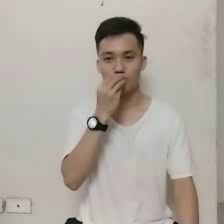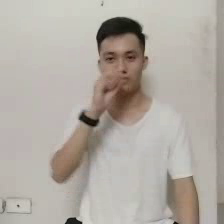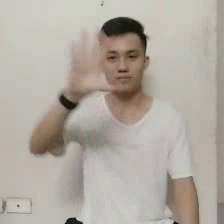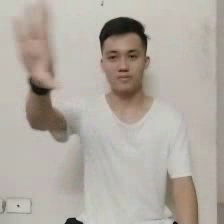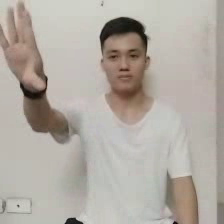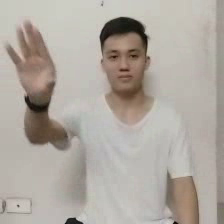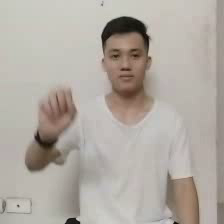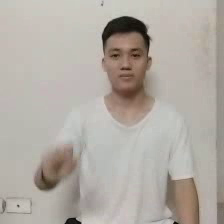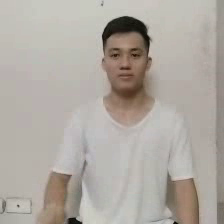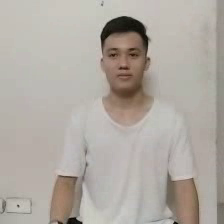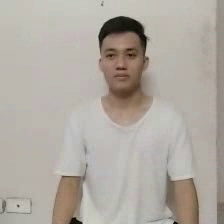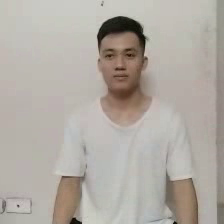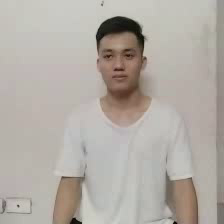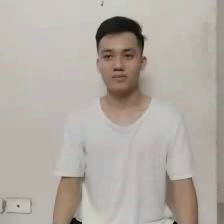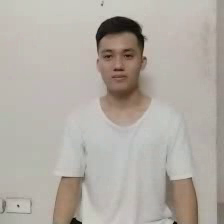Khai báo